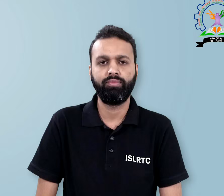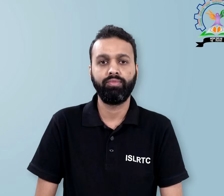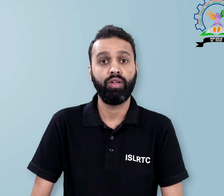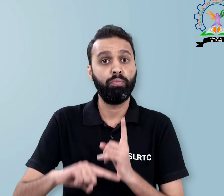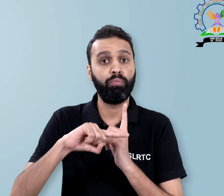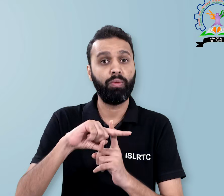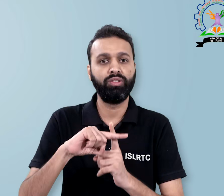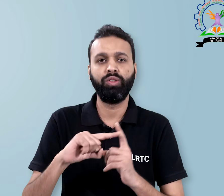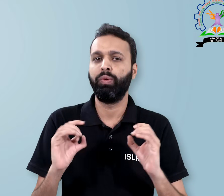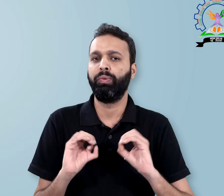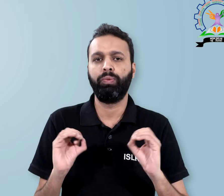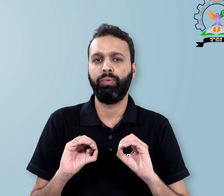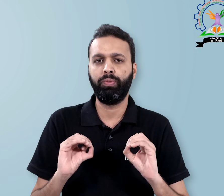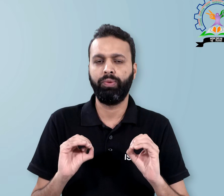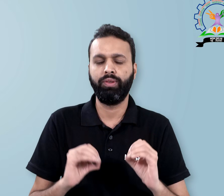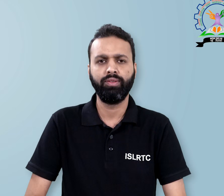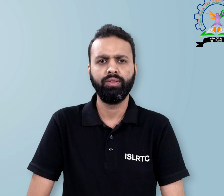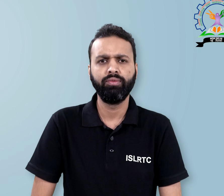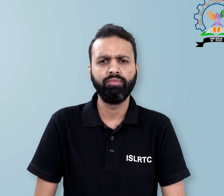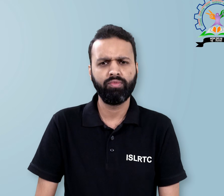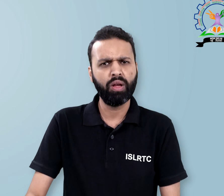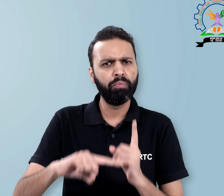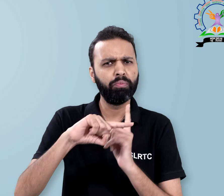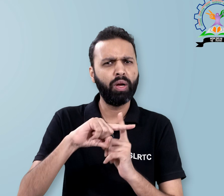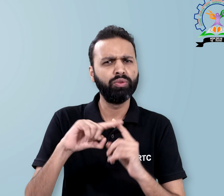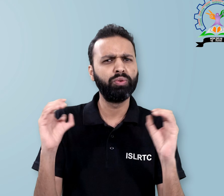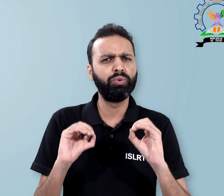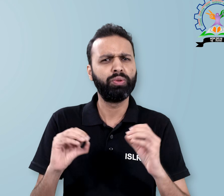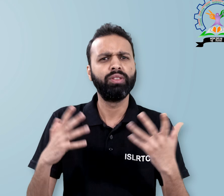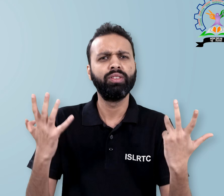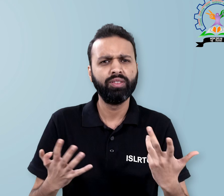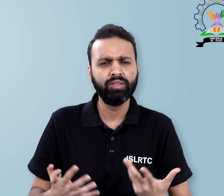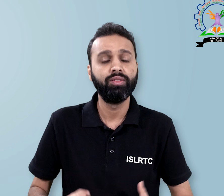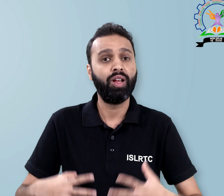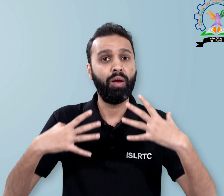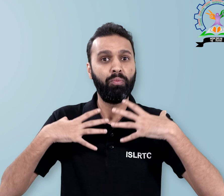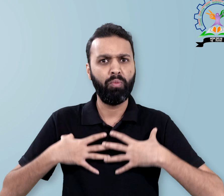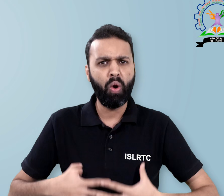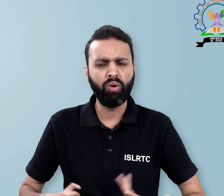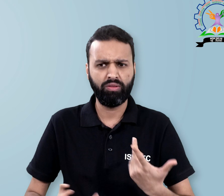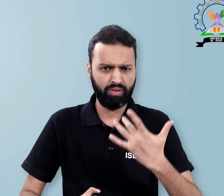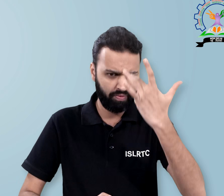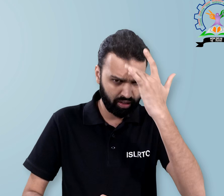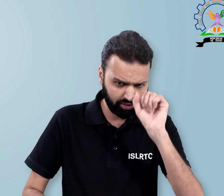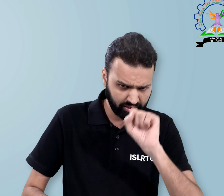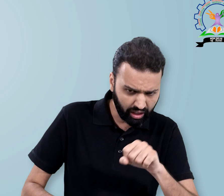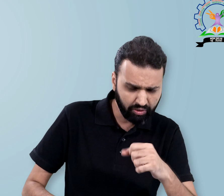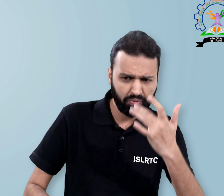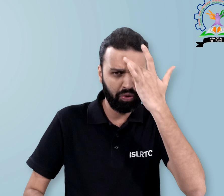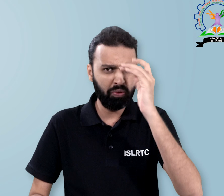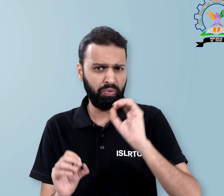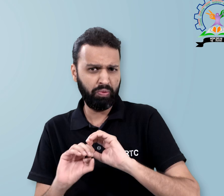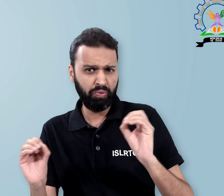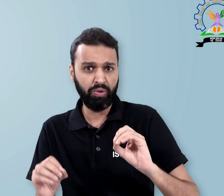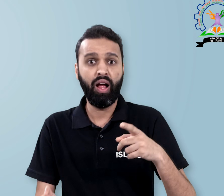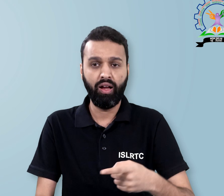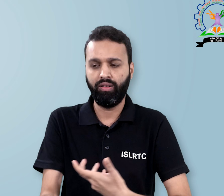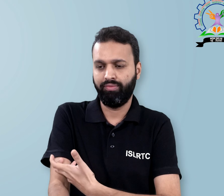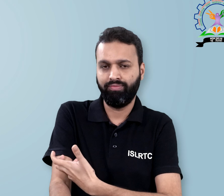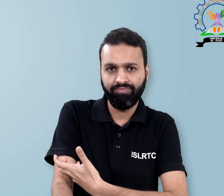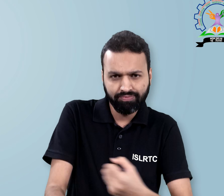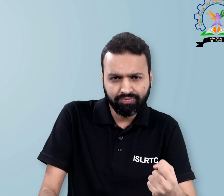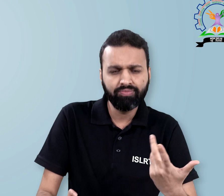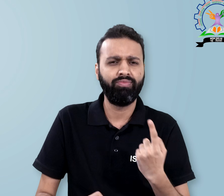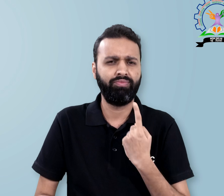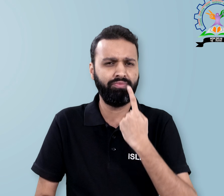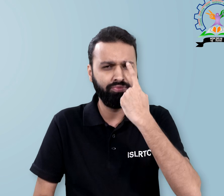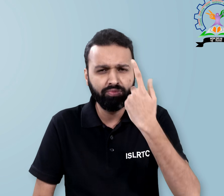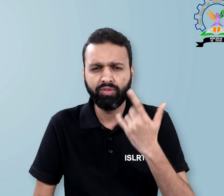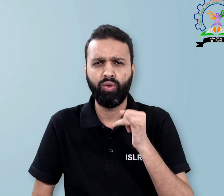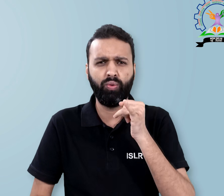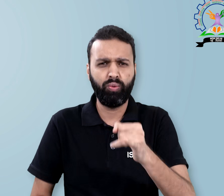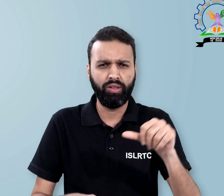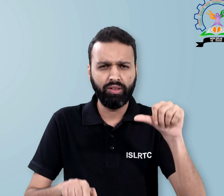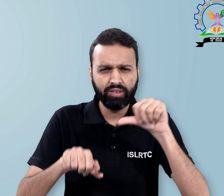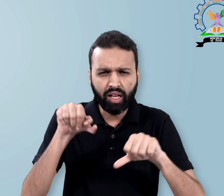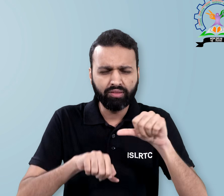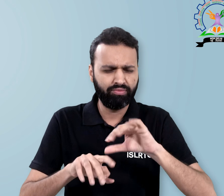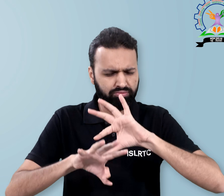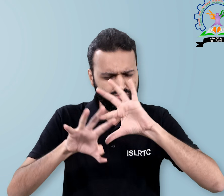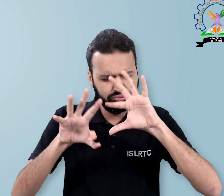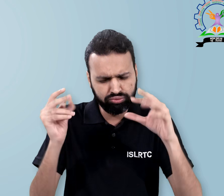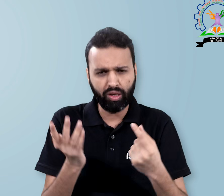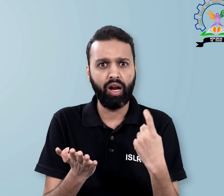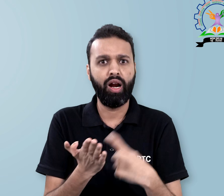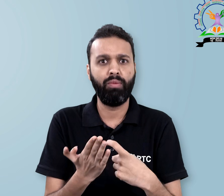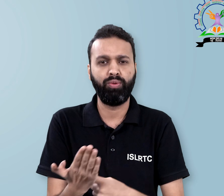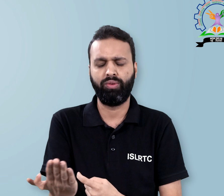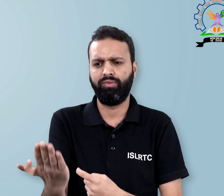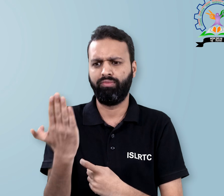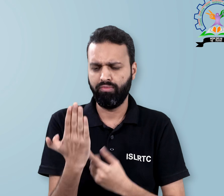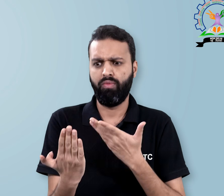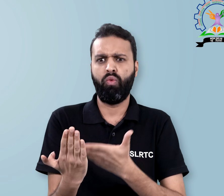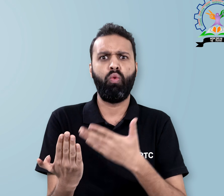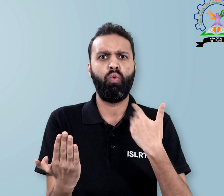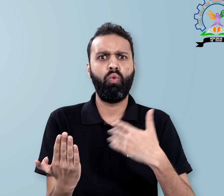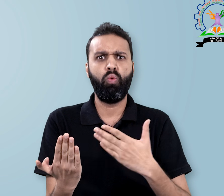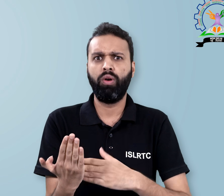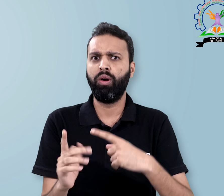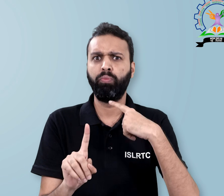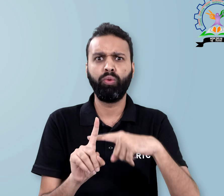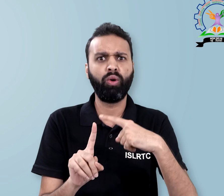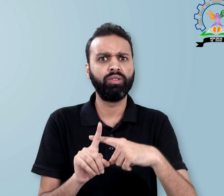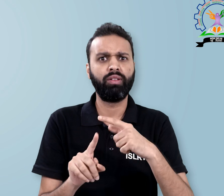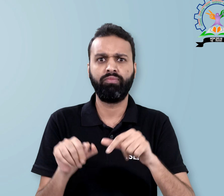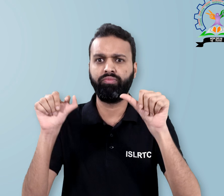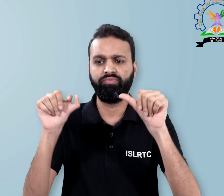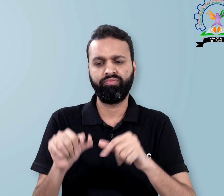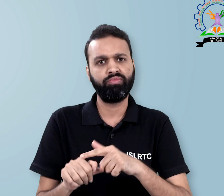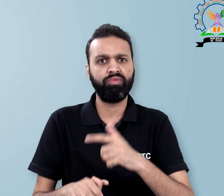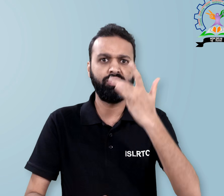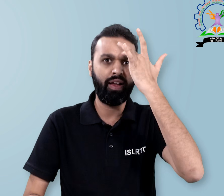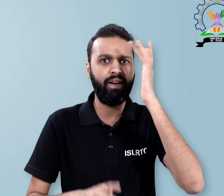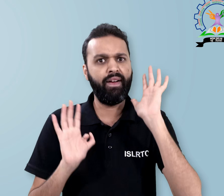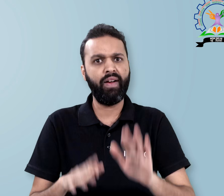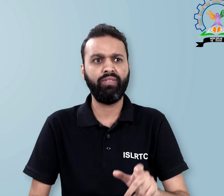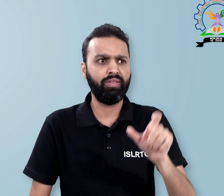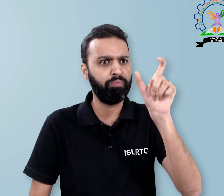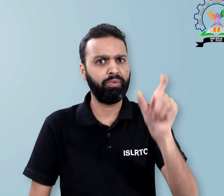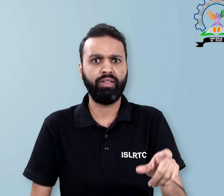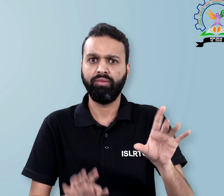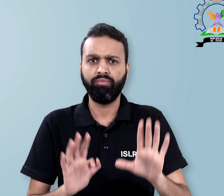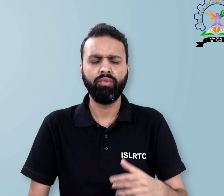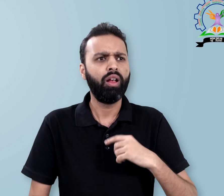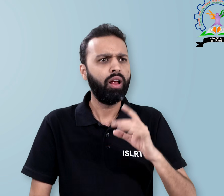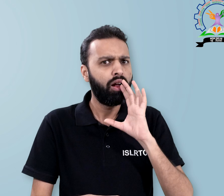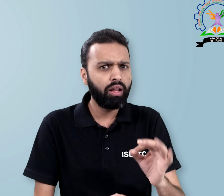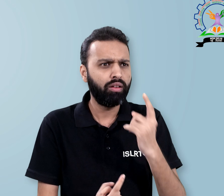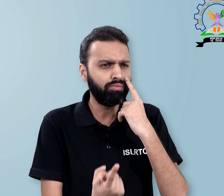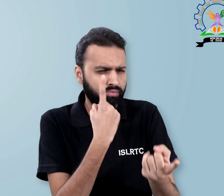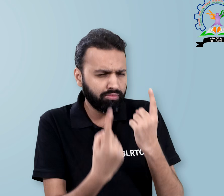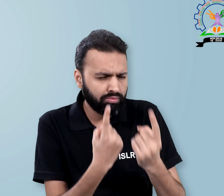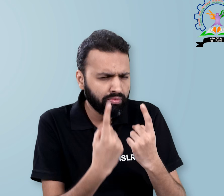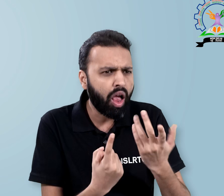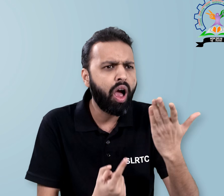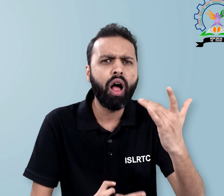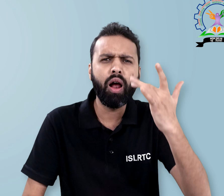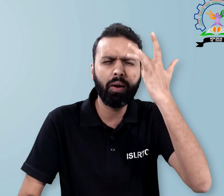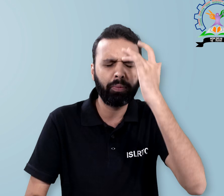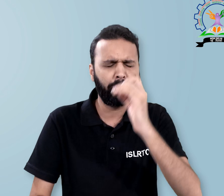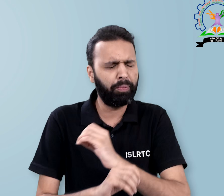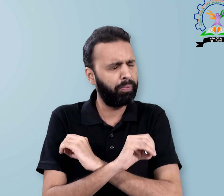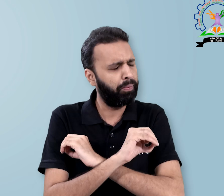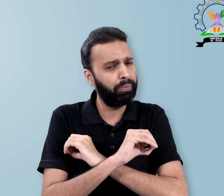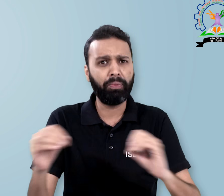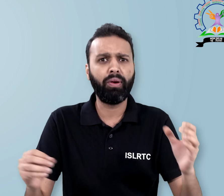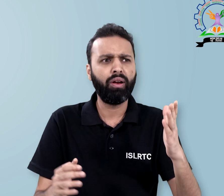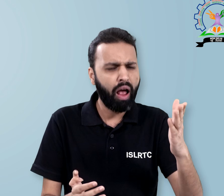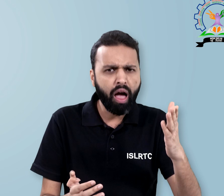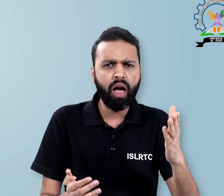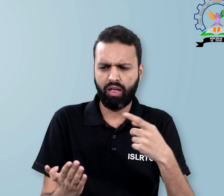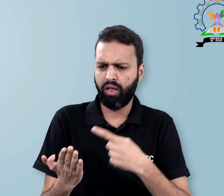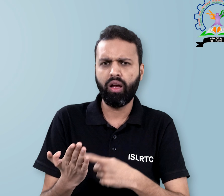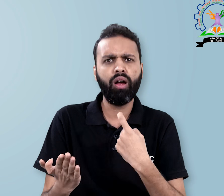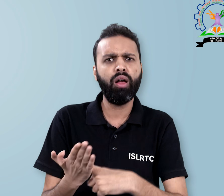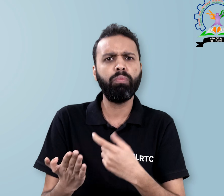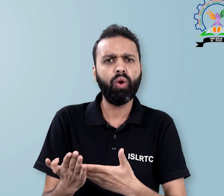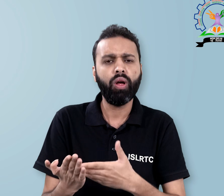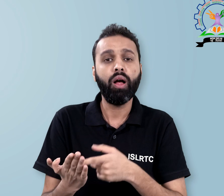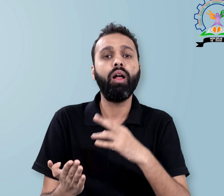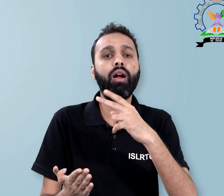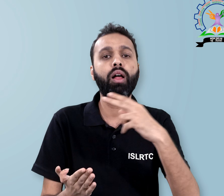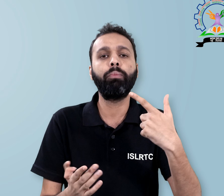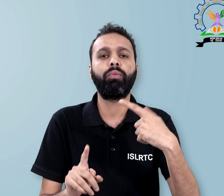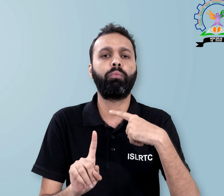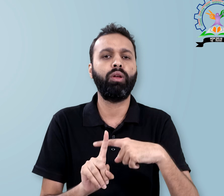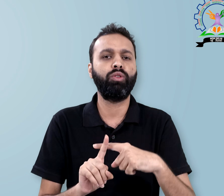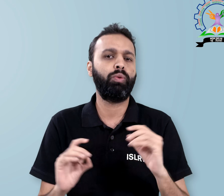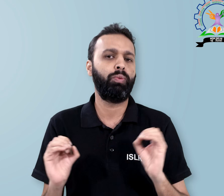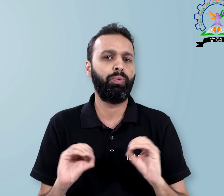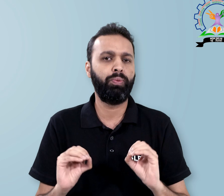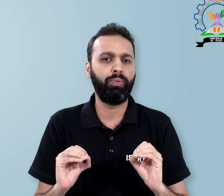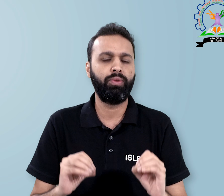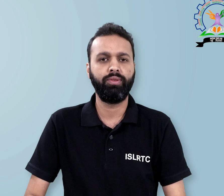False Positive A false positive is when a test result indicates that something is true when it's actually false.